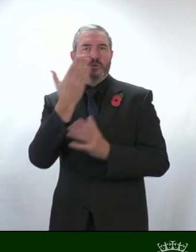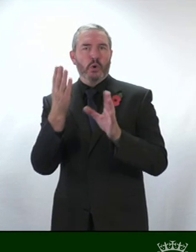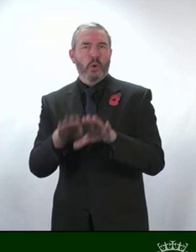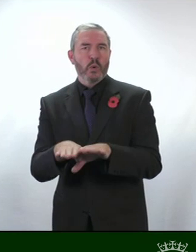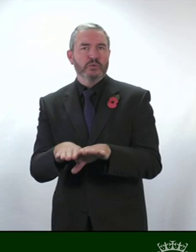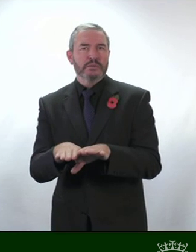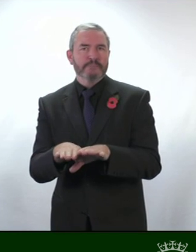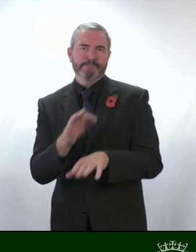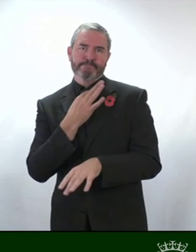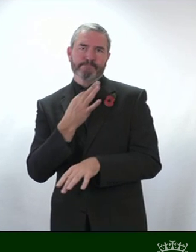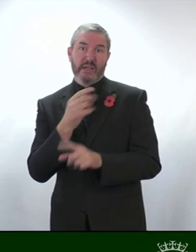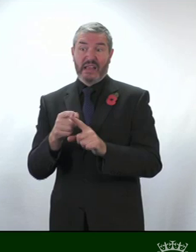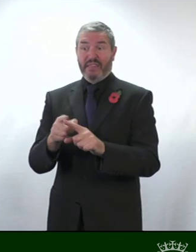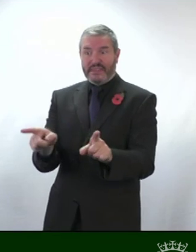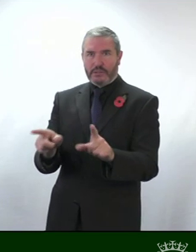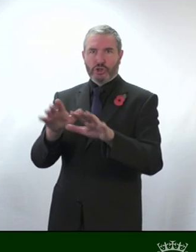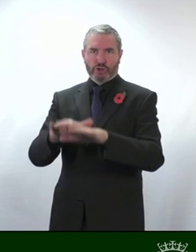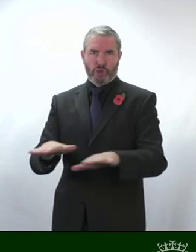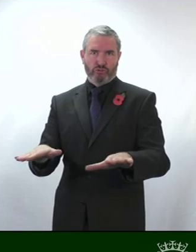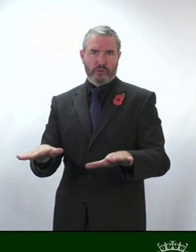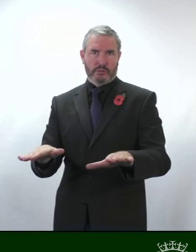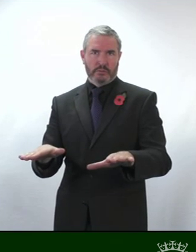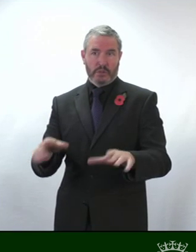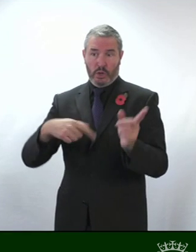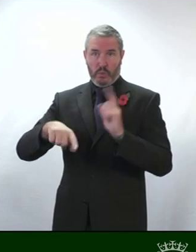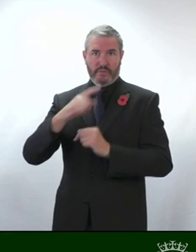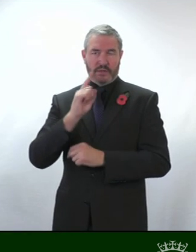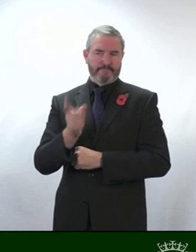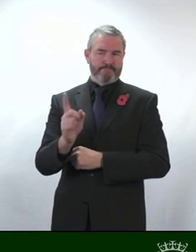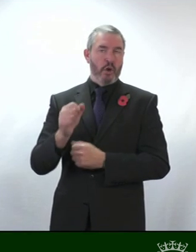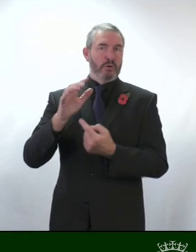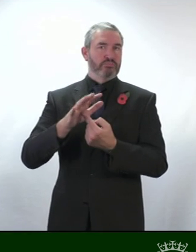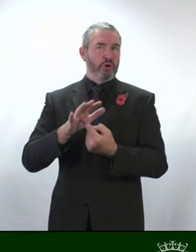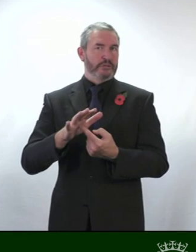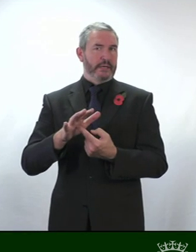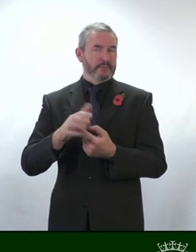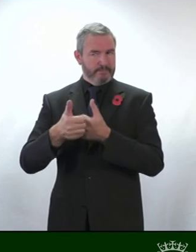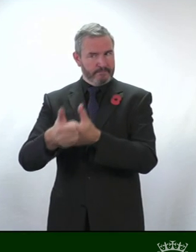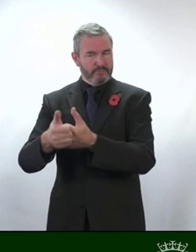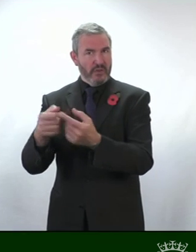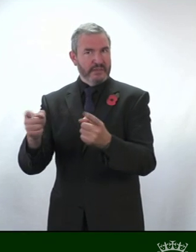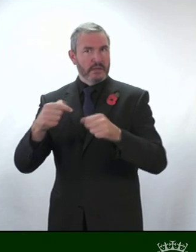We have rightly said that those children are an absolute priority for this Government.